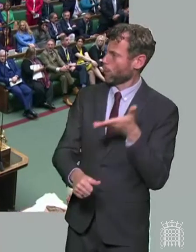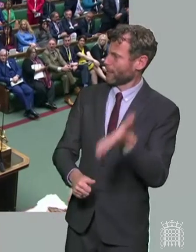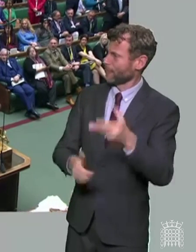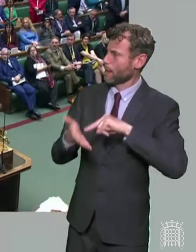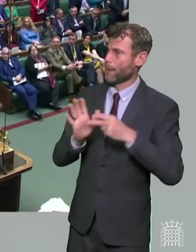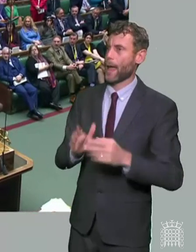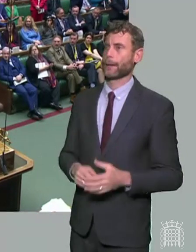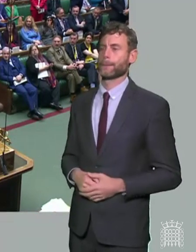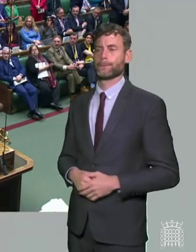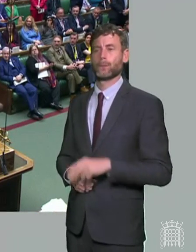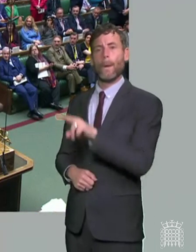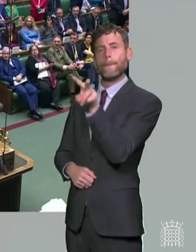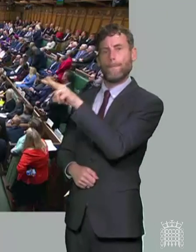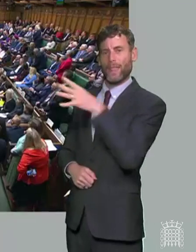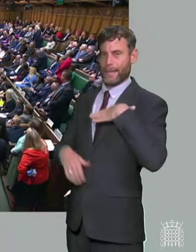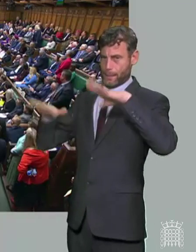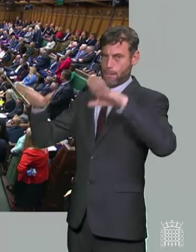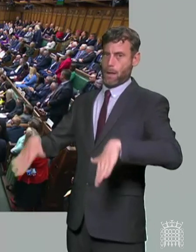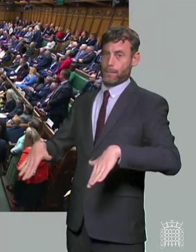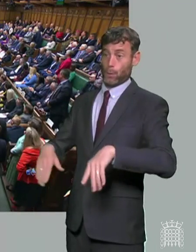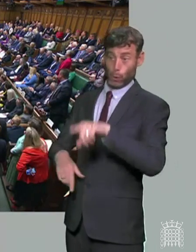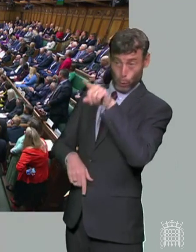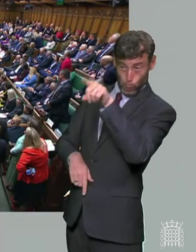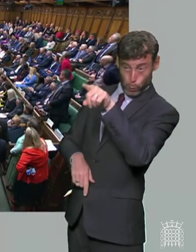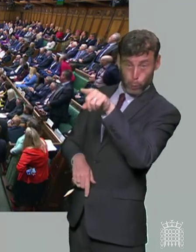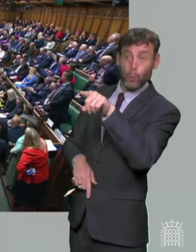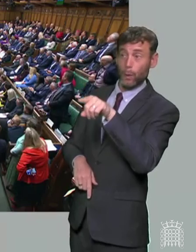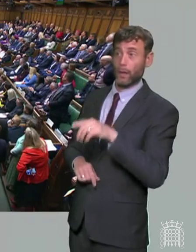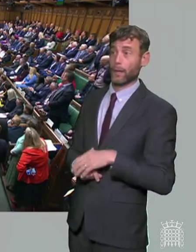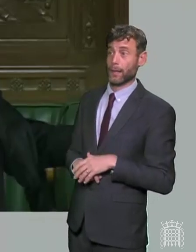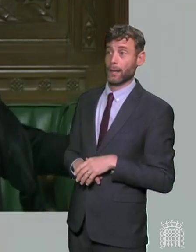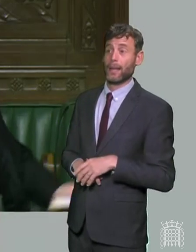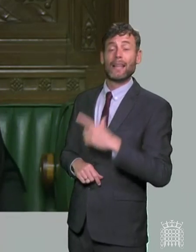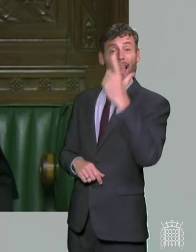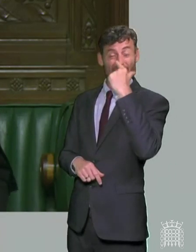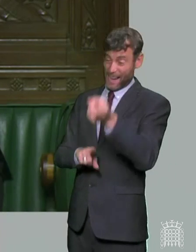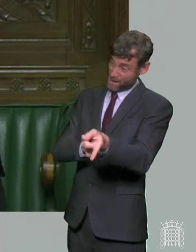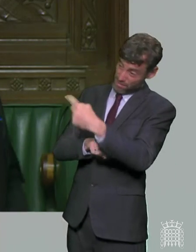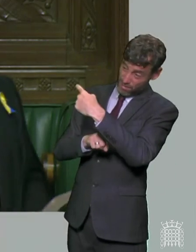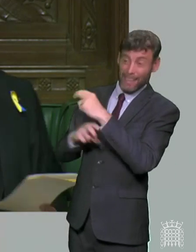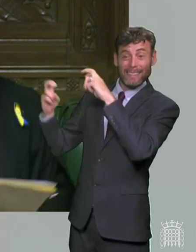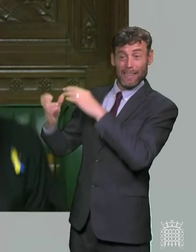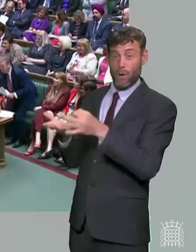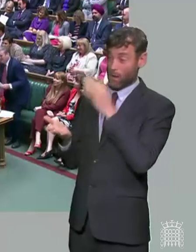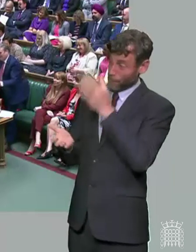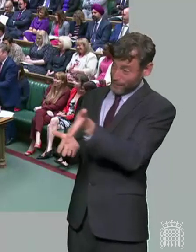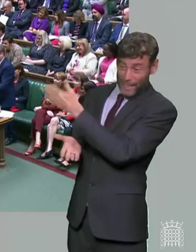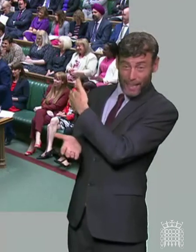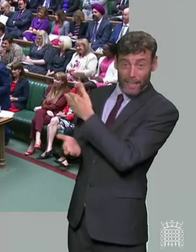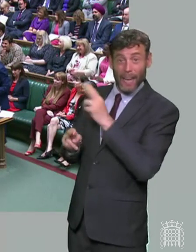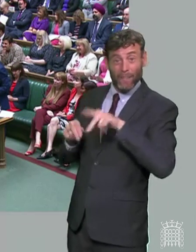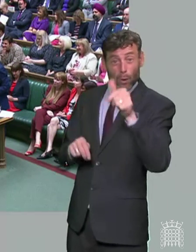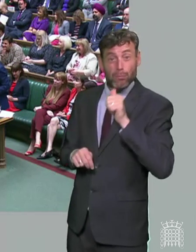They do not have a leg to stand on. We are building the foundations of our health service’s future and they should support it.